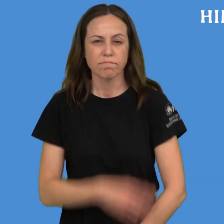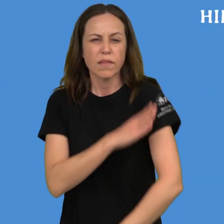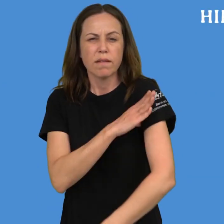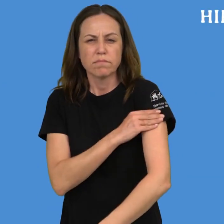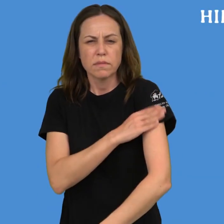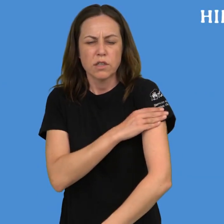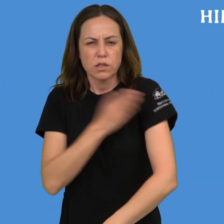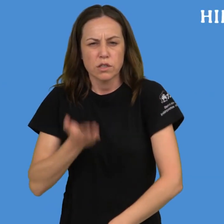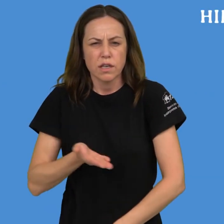tensión